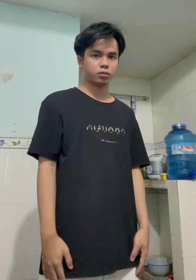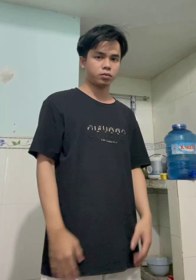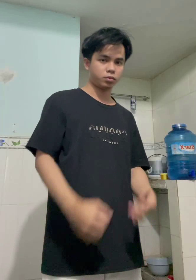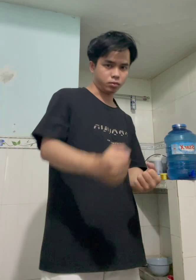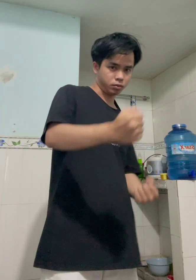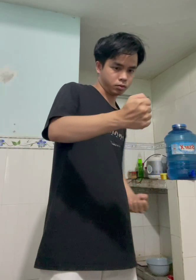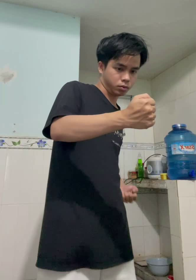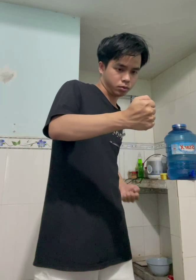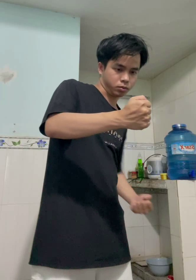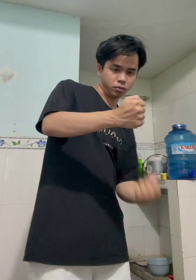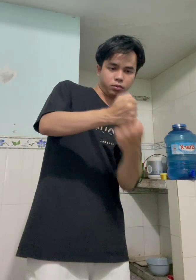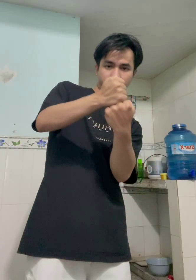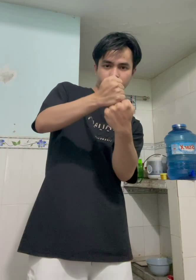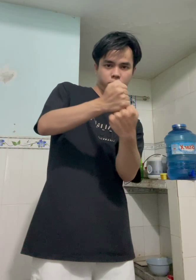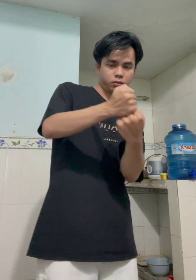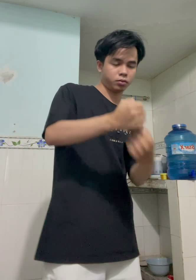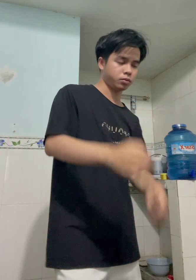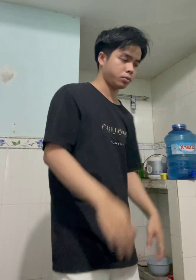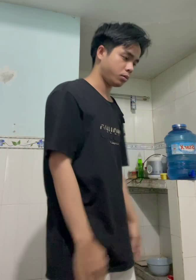ho tro